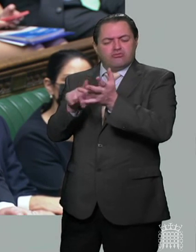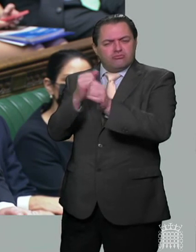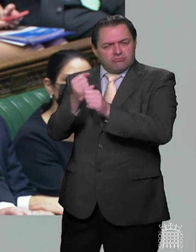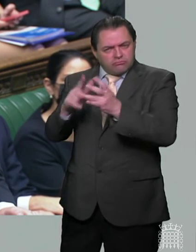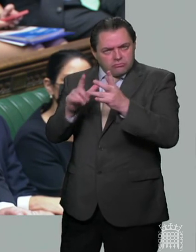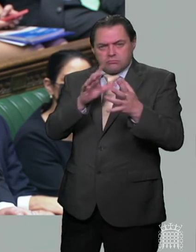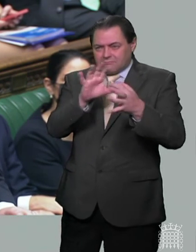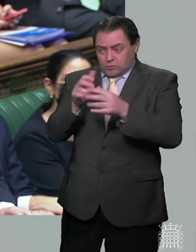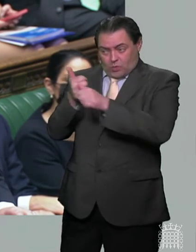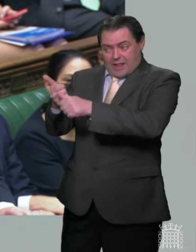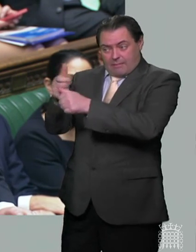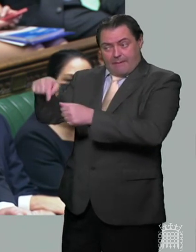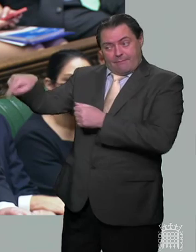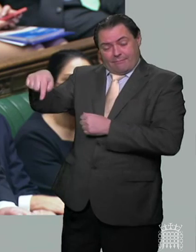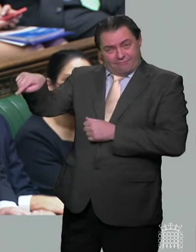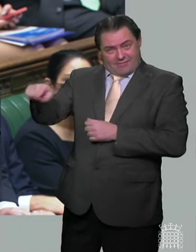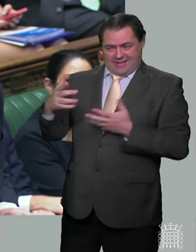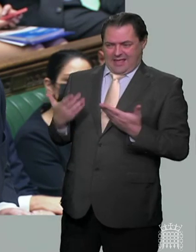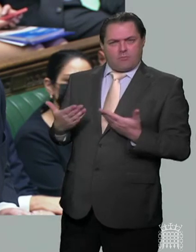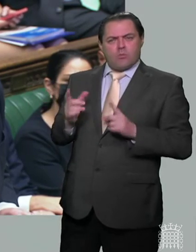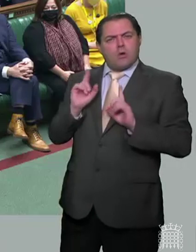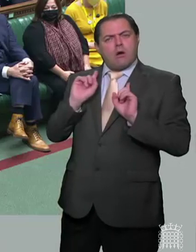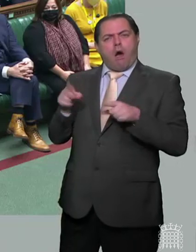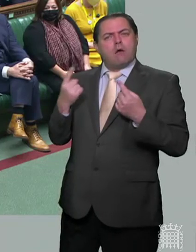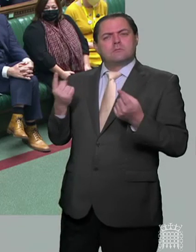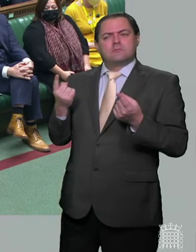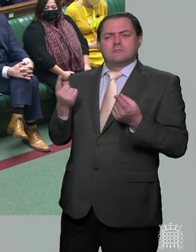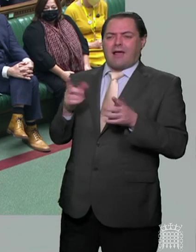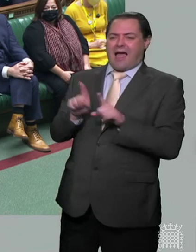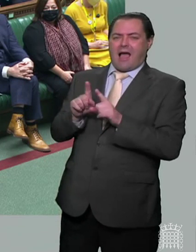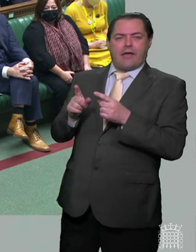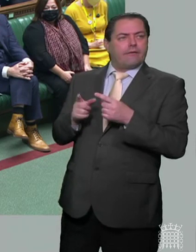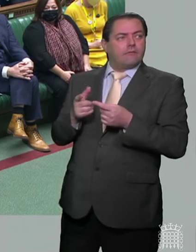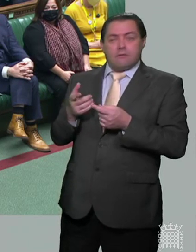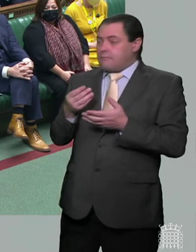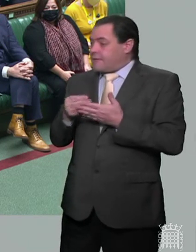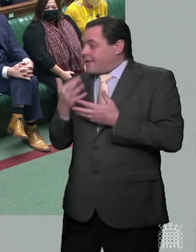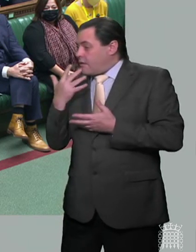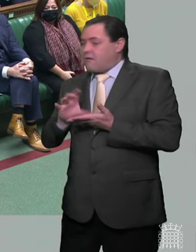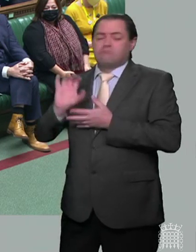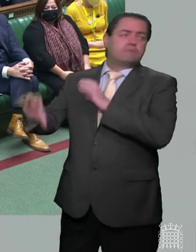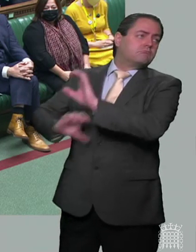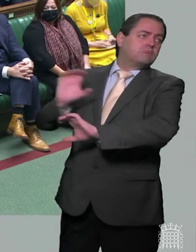What we cannot do at the moment is write a completely blank cheque to the Taliban Government or the Taliban authorities.